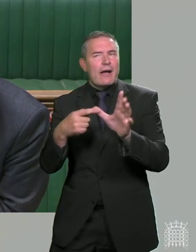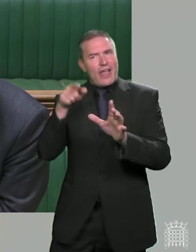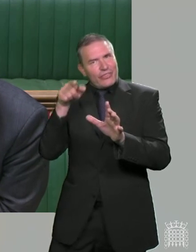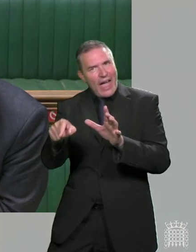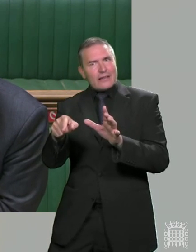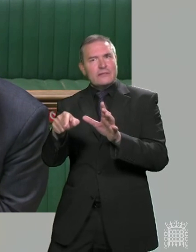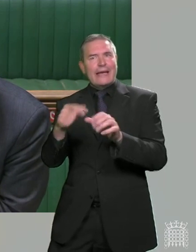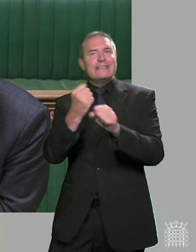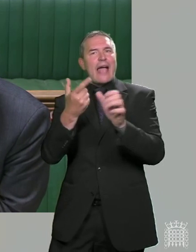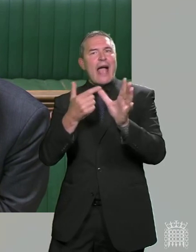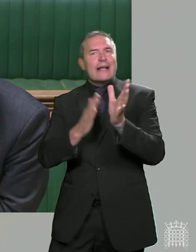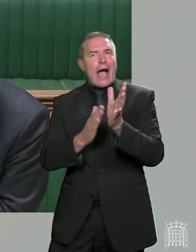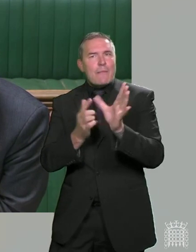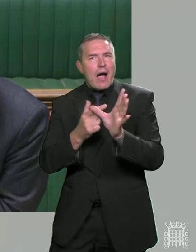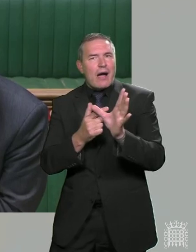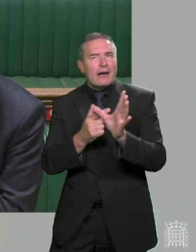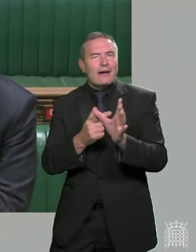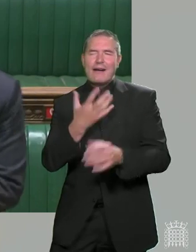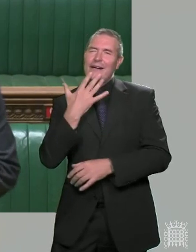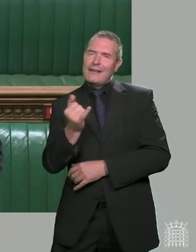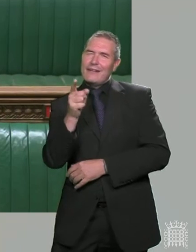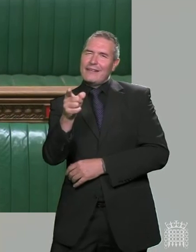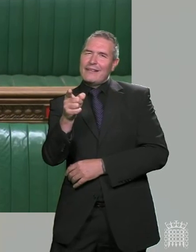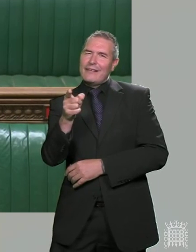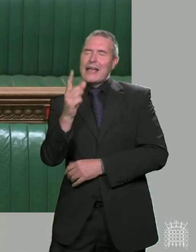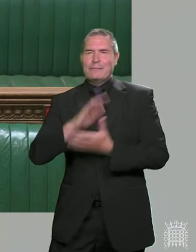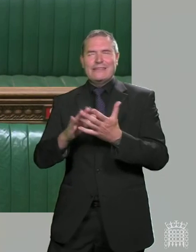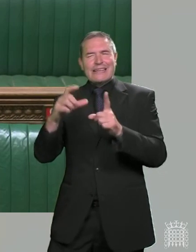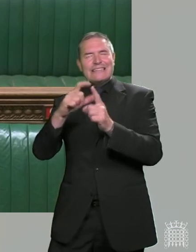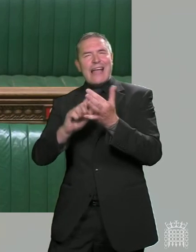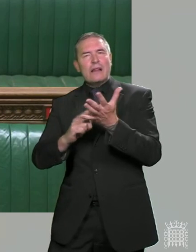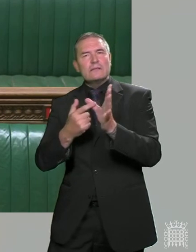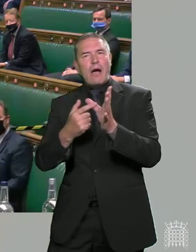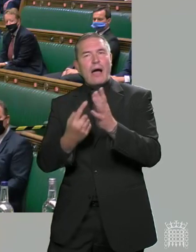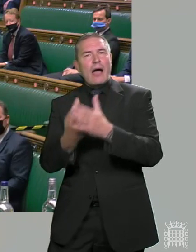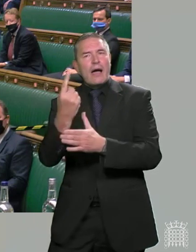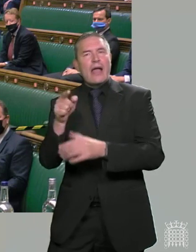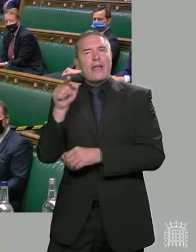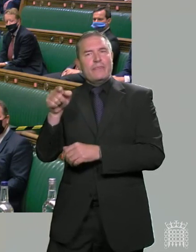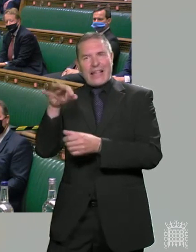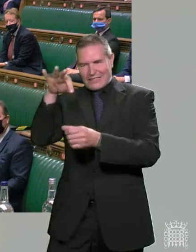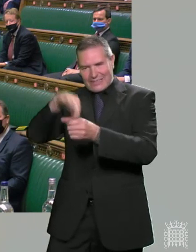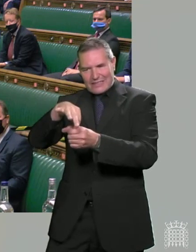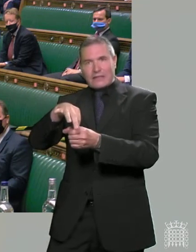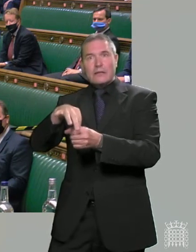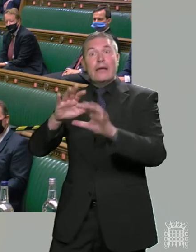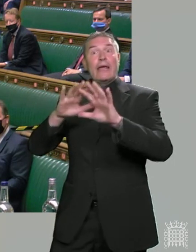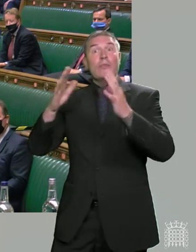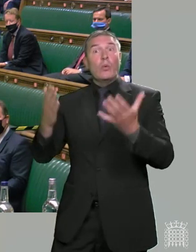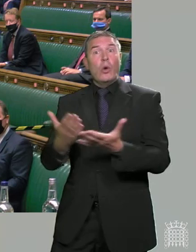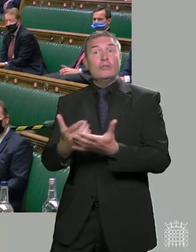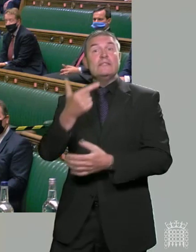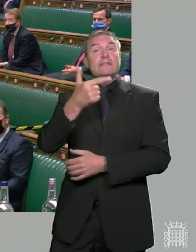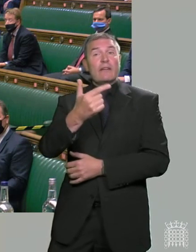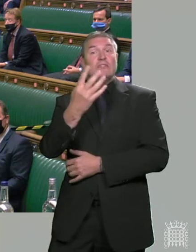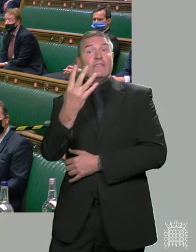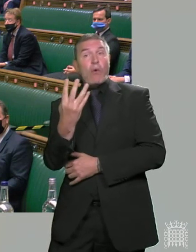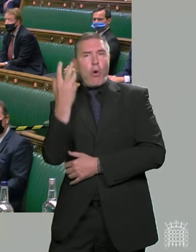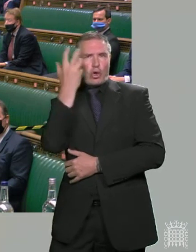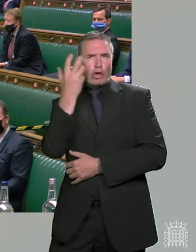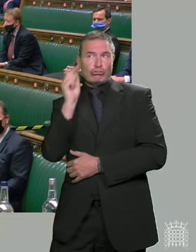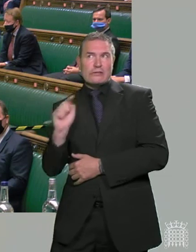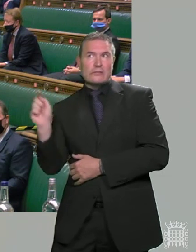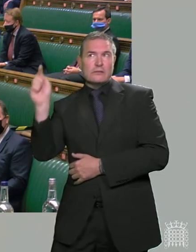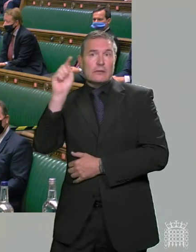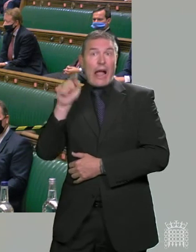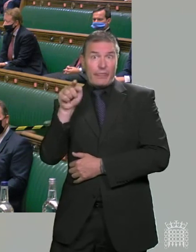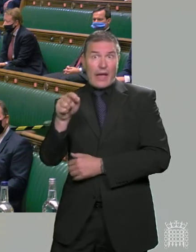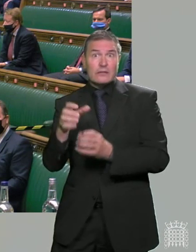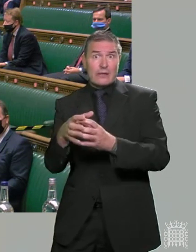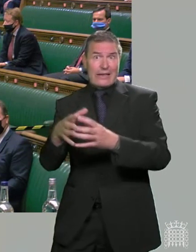It is a “gamma” for the Labour party. The delta variant, as it happens, is seeded around the world in 74 countries and, sadly, is growing.